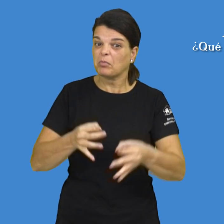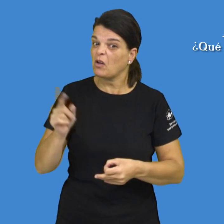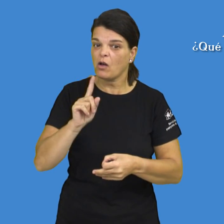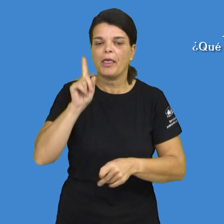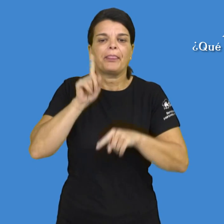no